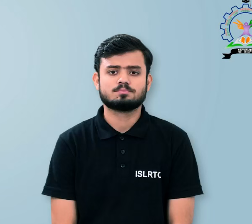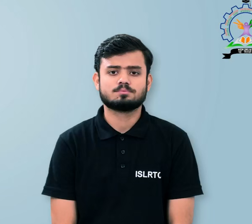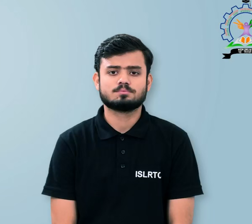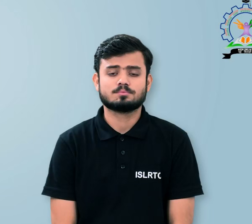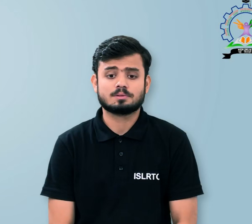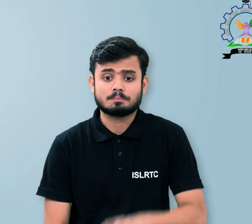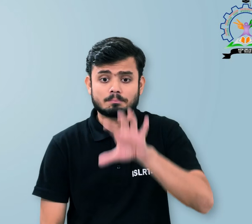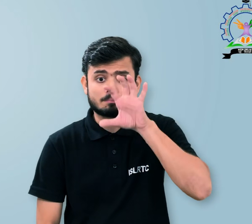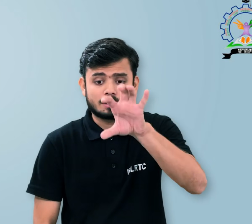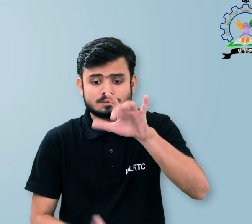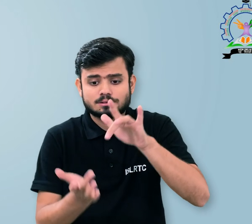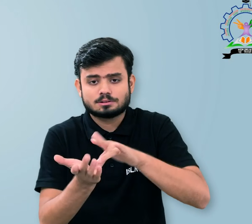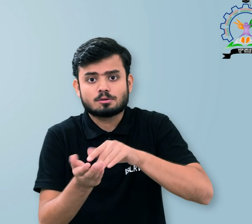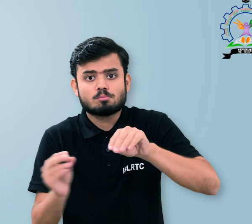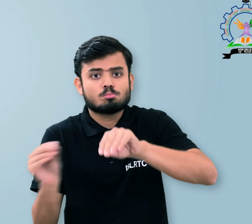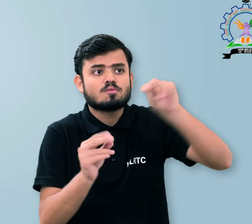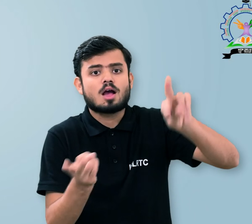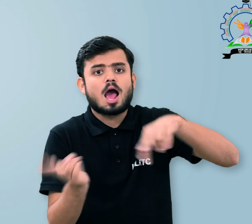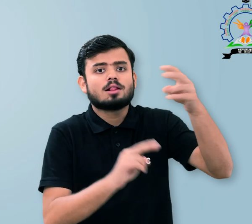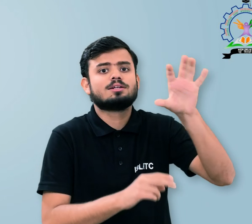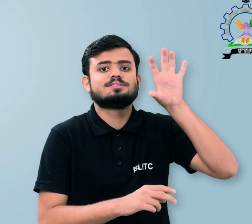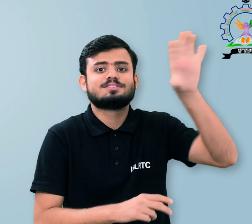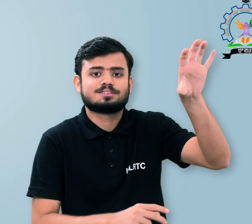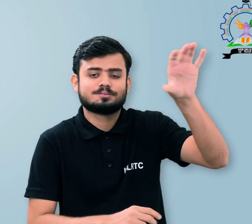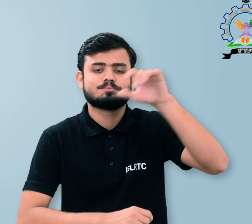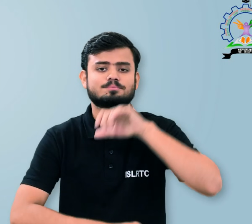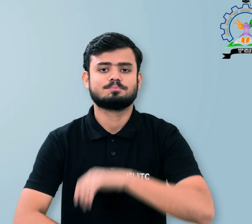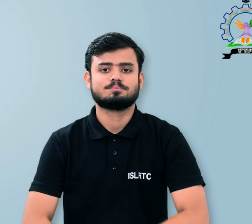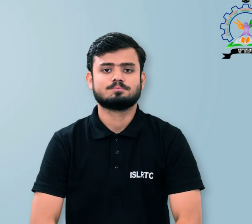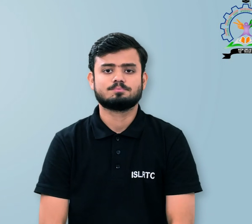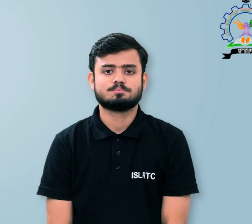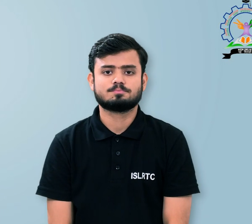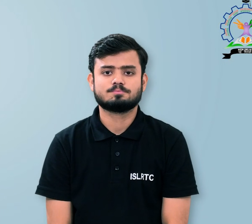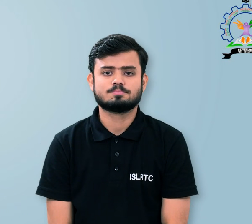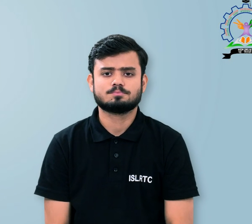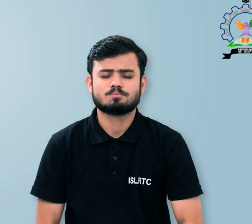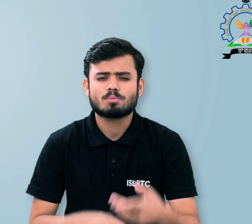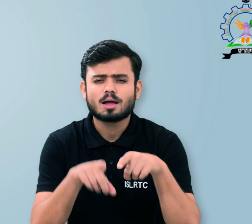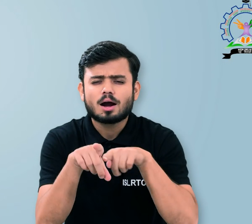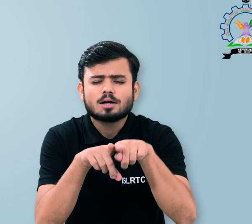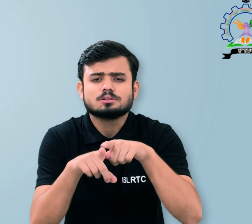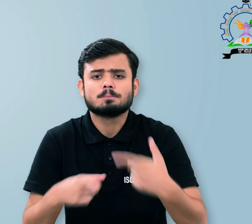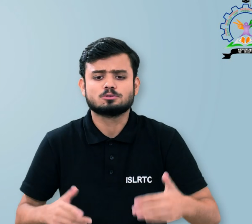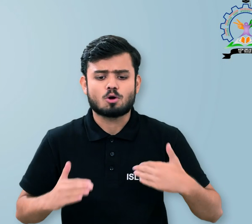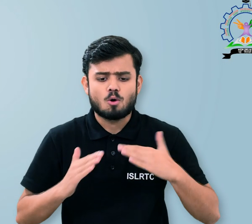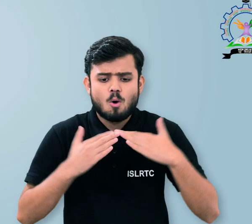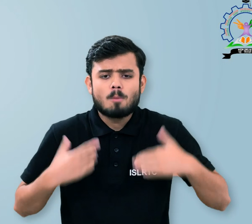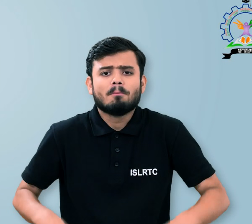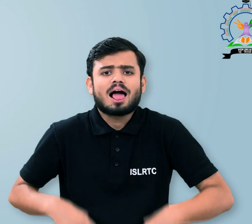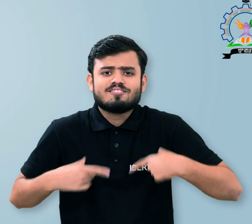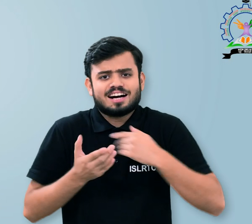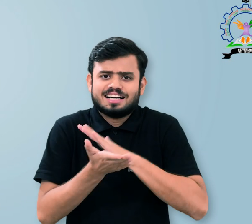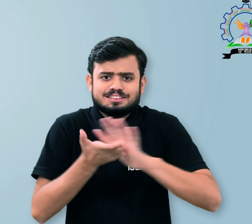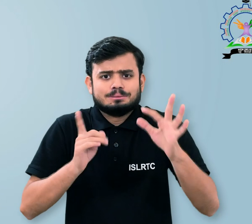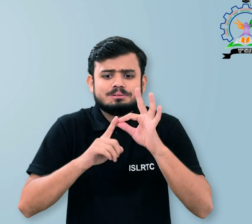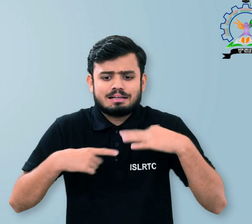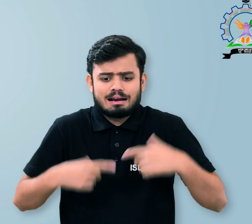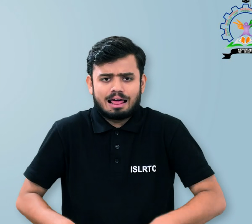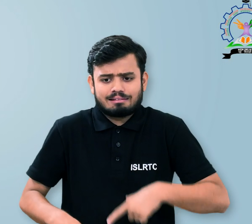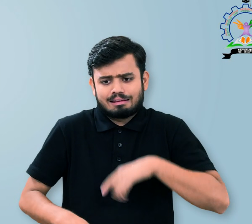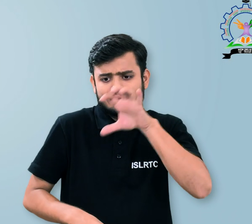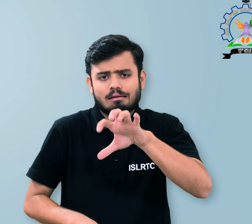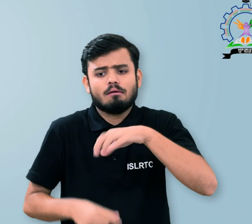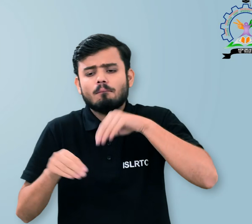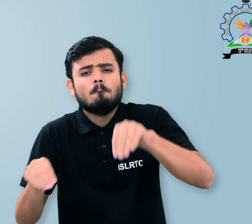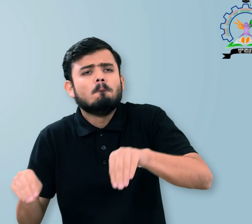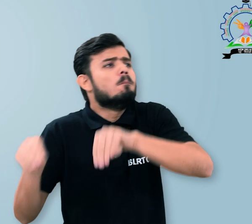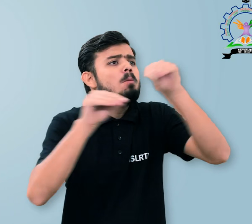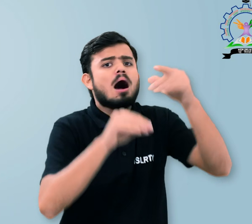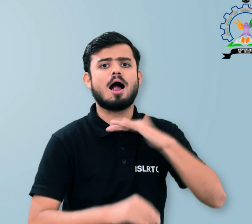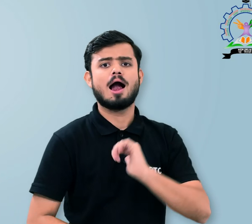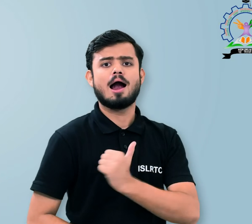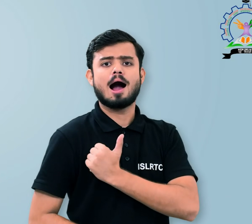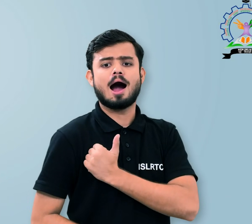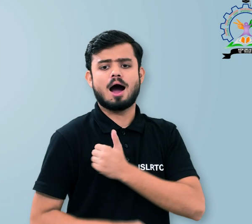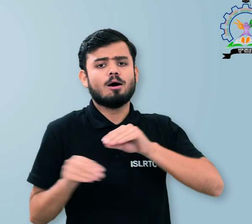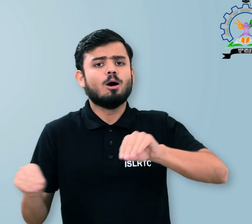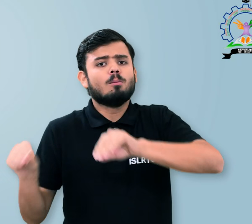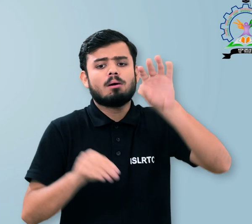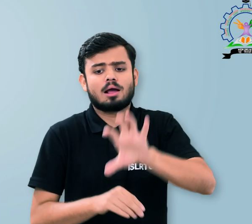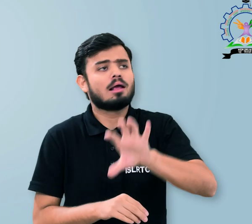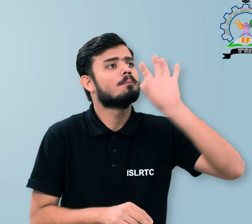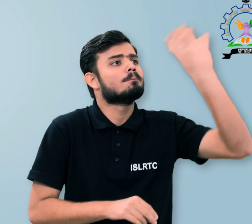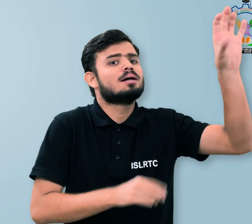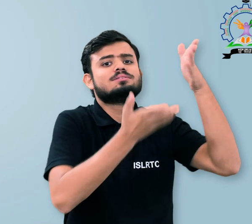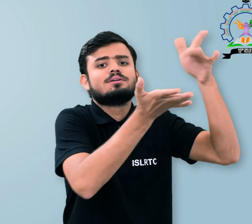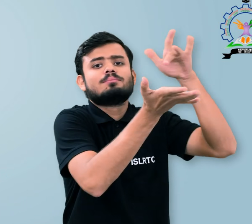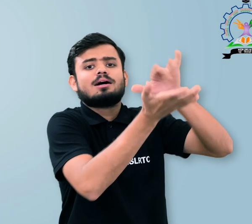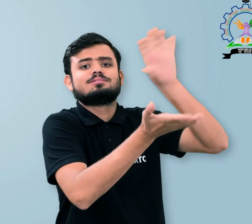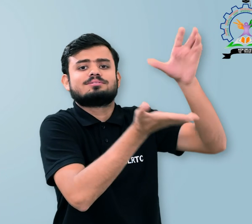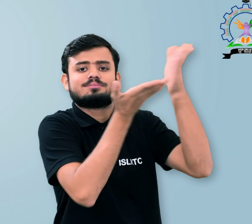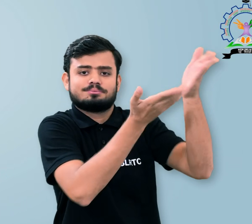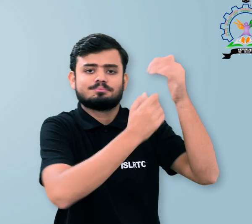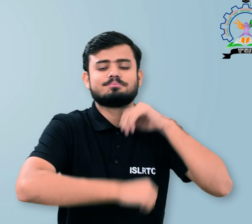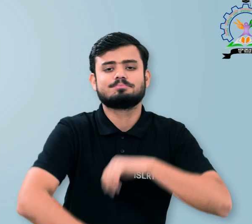Emigration Leaving one's country to live in another.